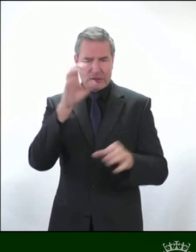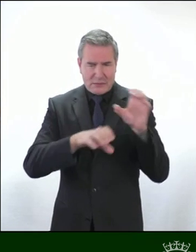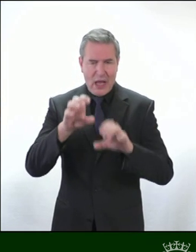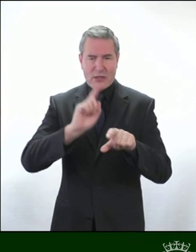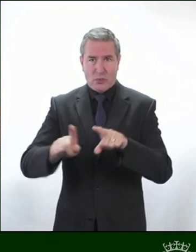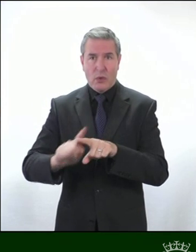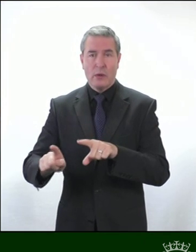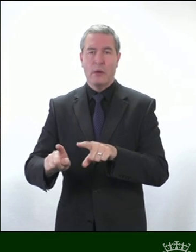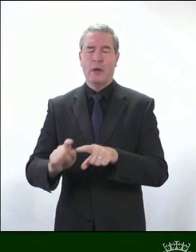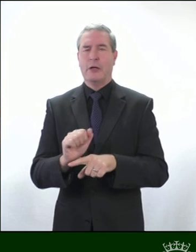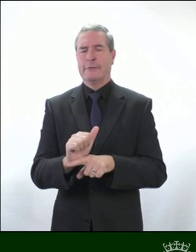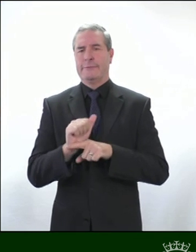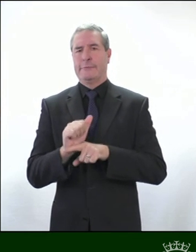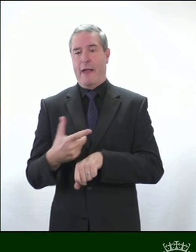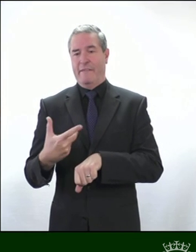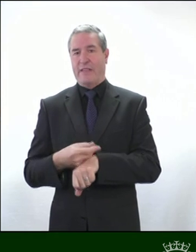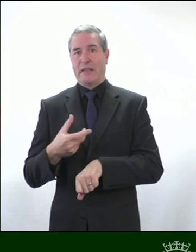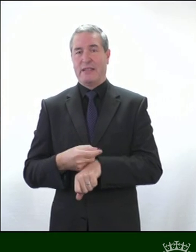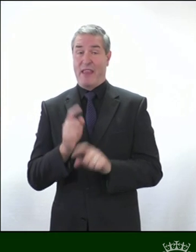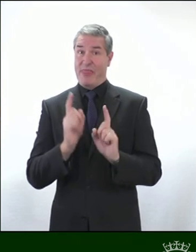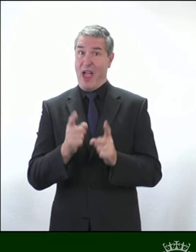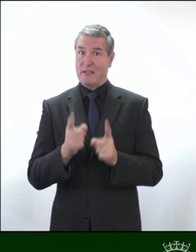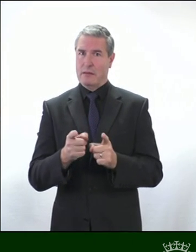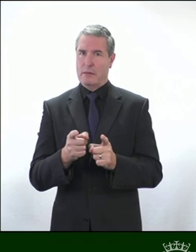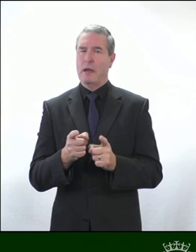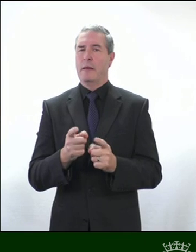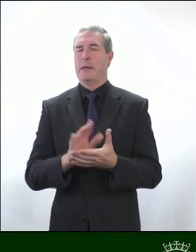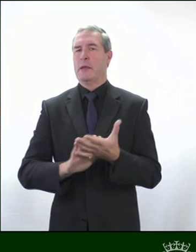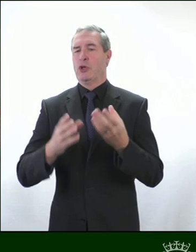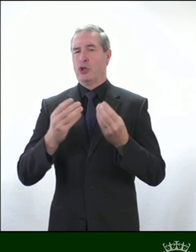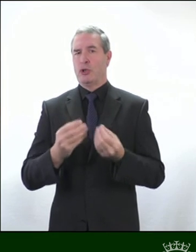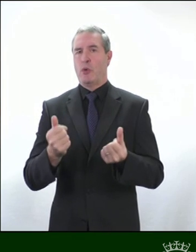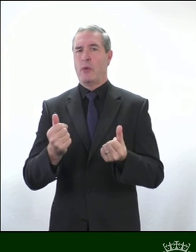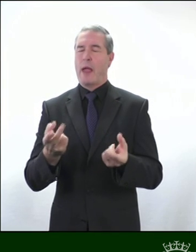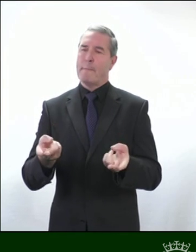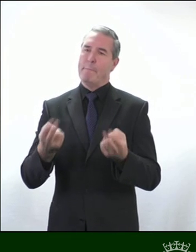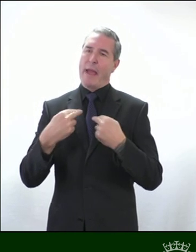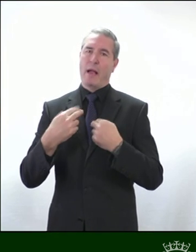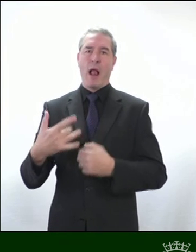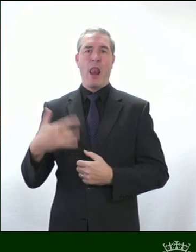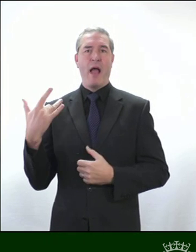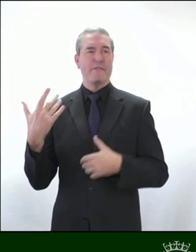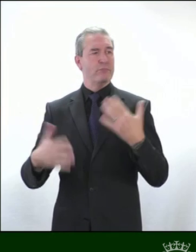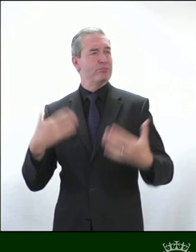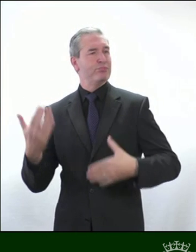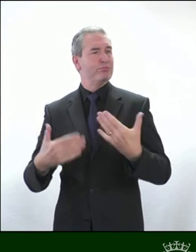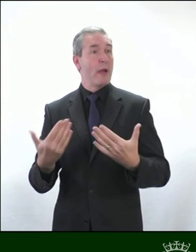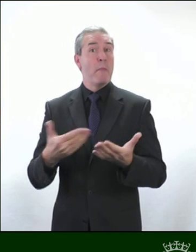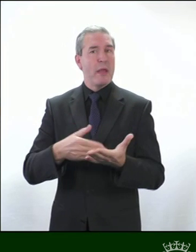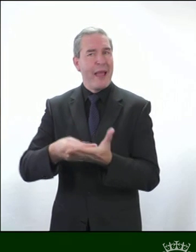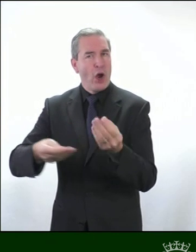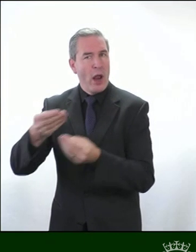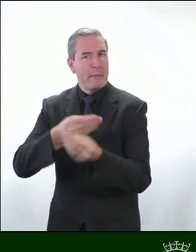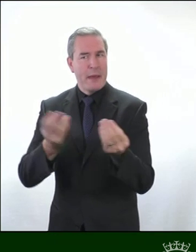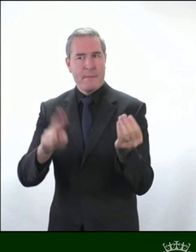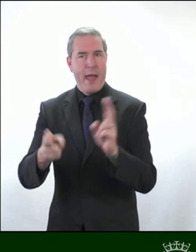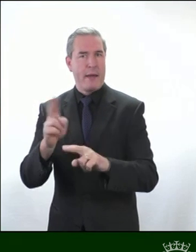It is the protection of vaccines that will ultimately allow us to reclaim our lives and get our economy moving again.